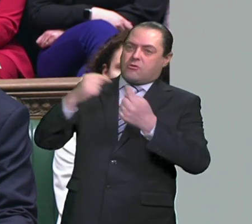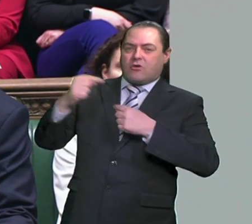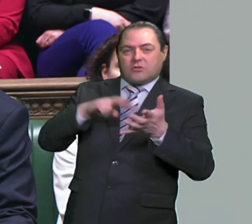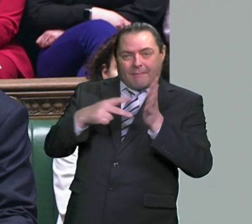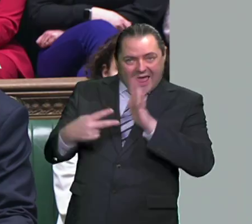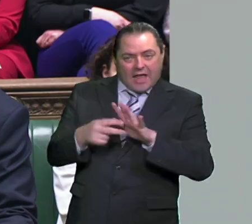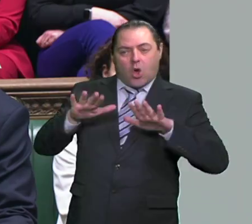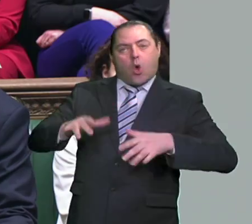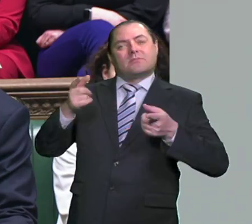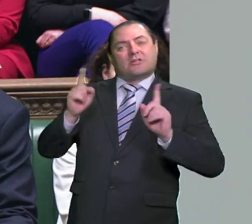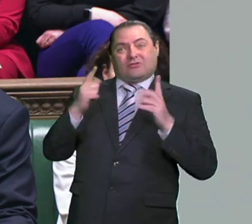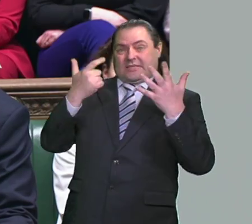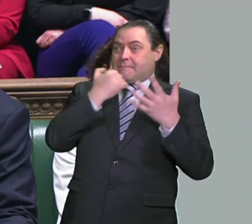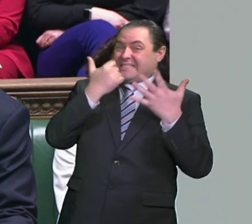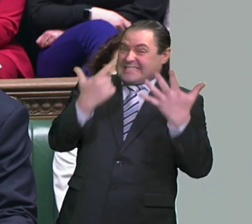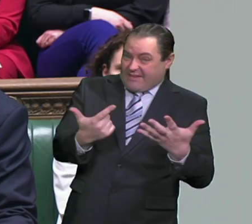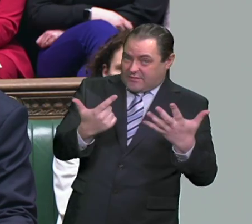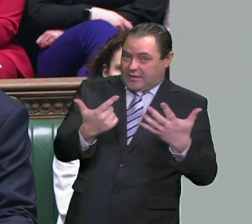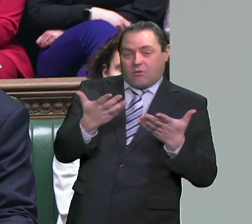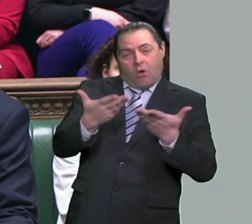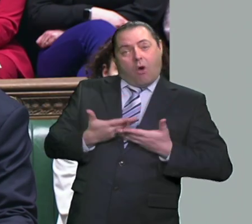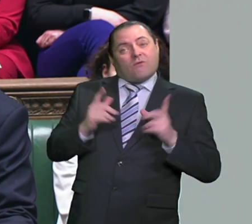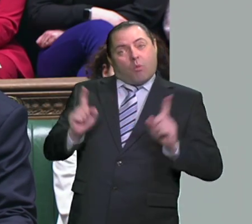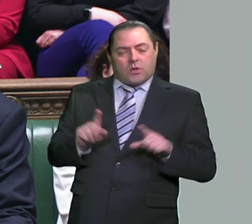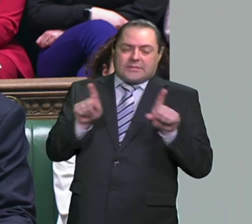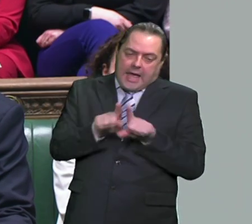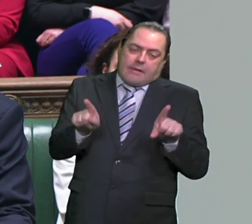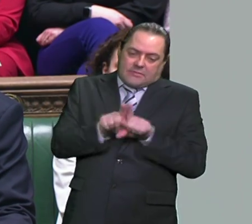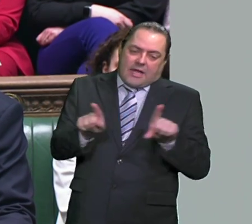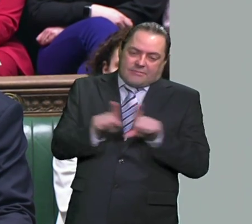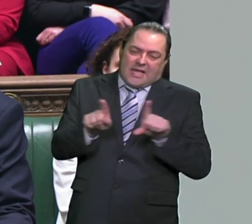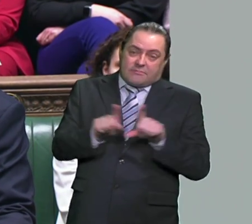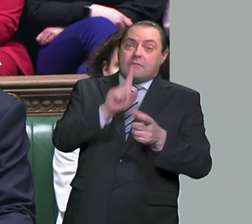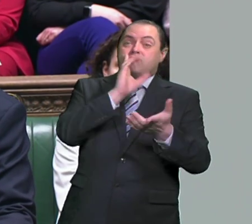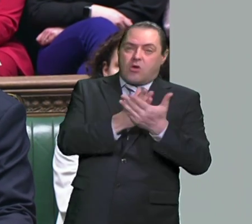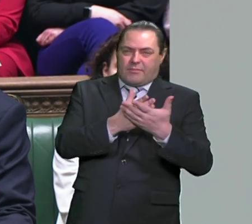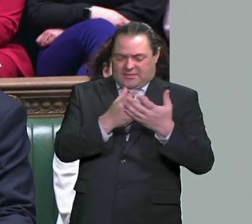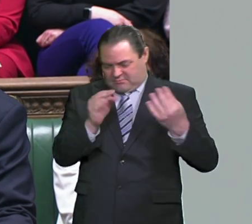After all this time, all they offer is the same old gimmicks and empty promises.